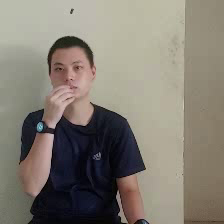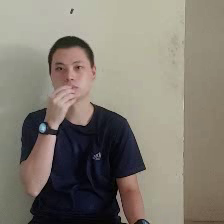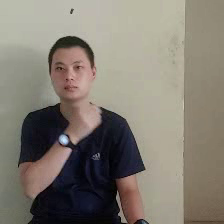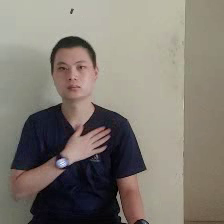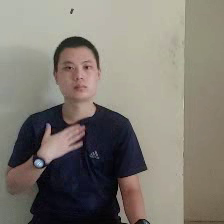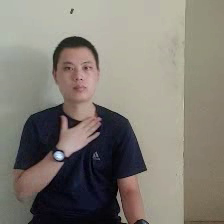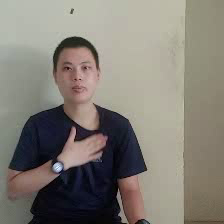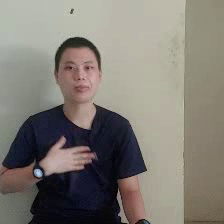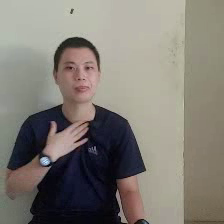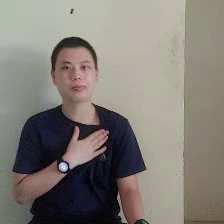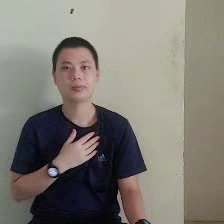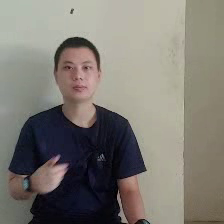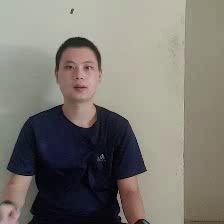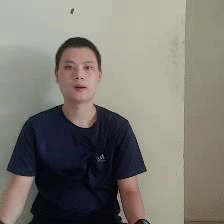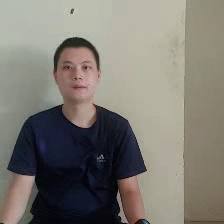Ăn mừng